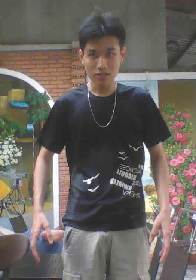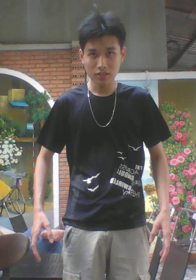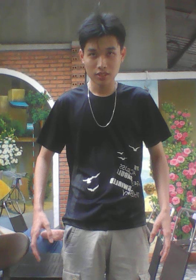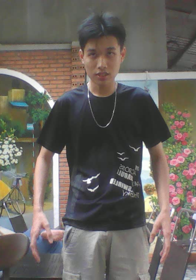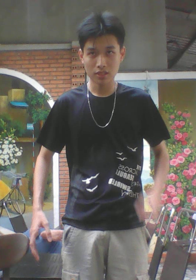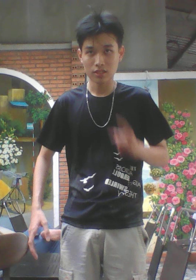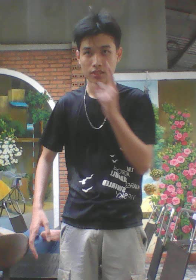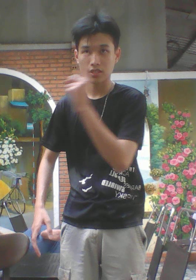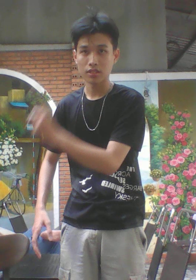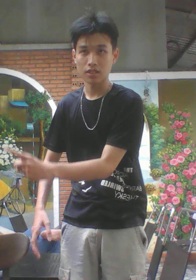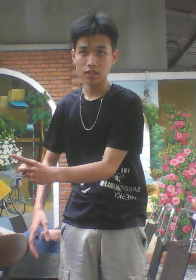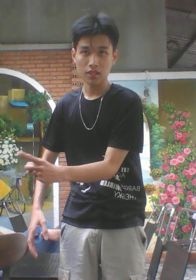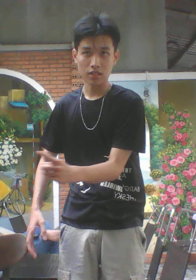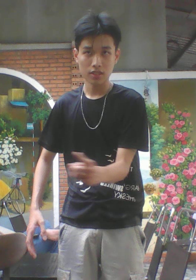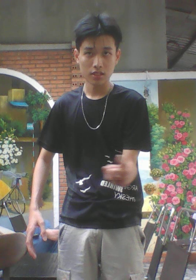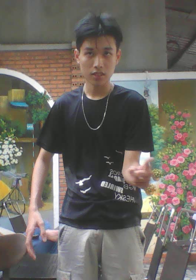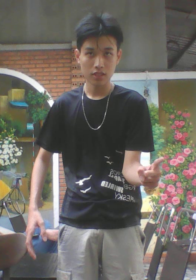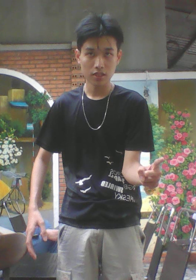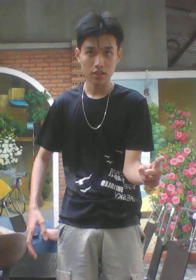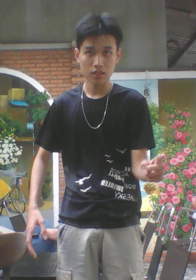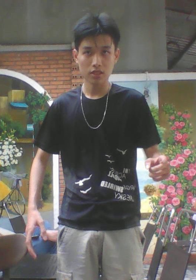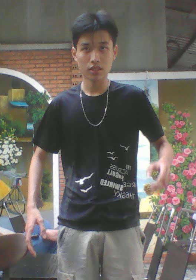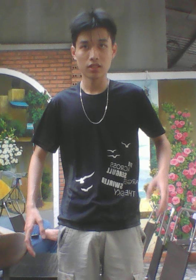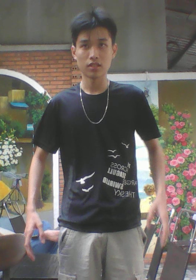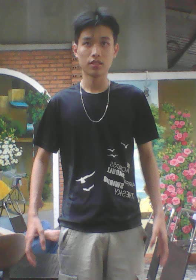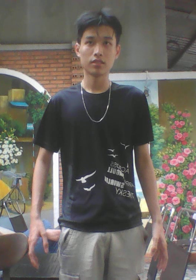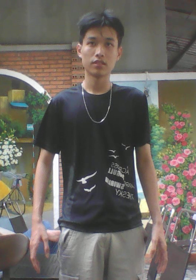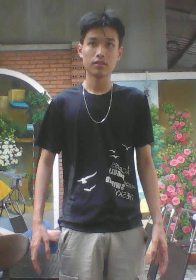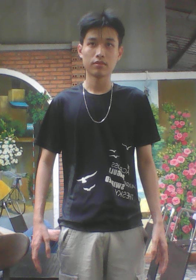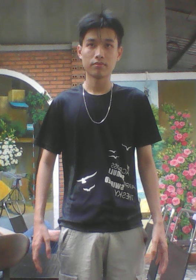cac ban